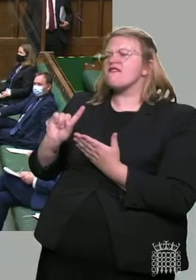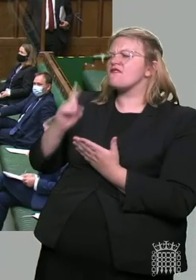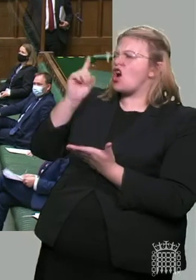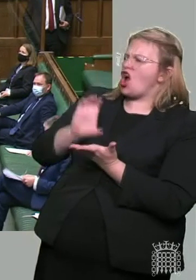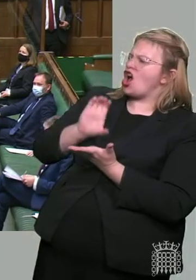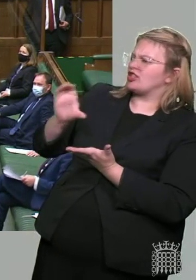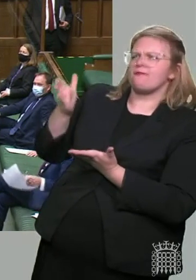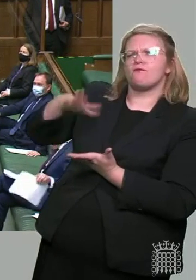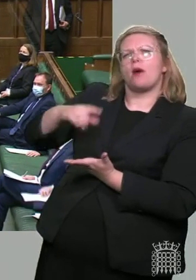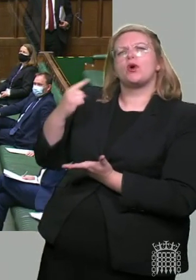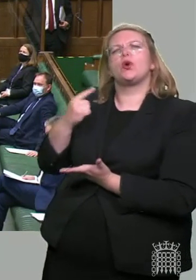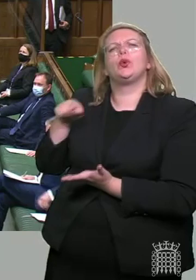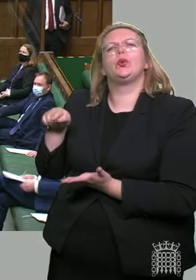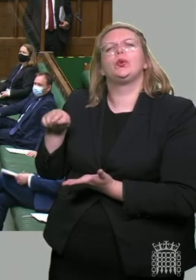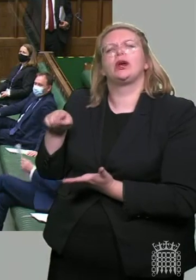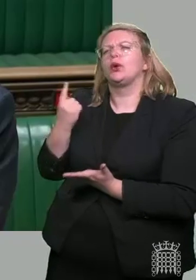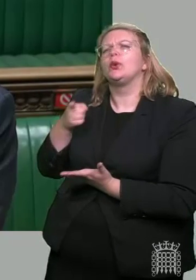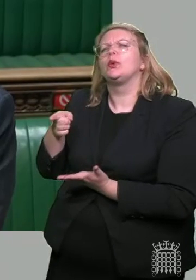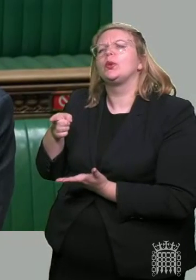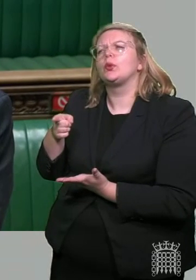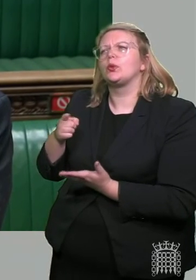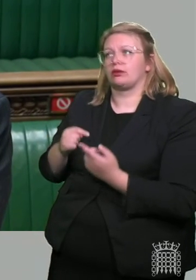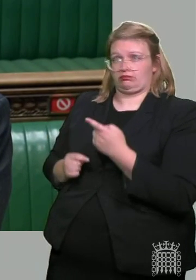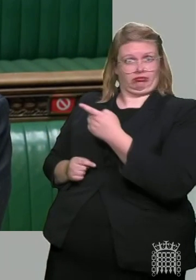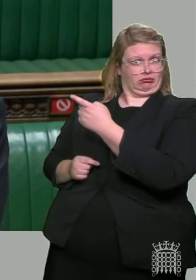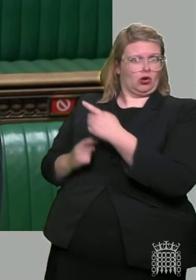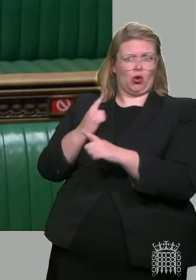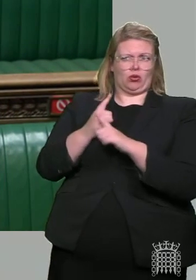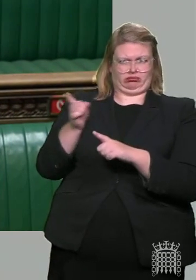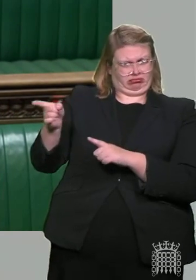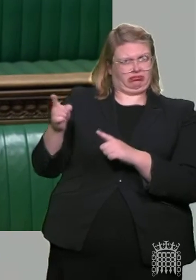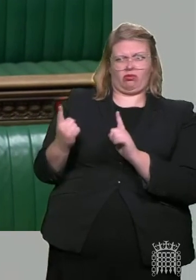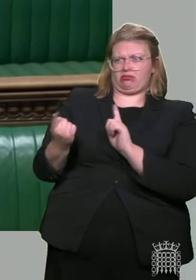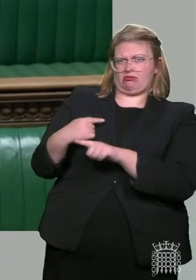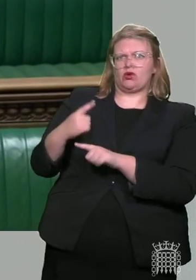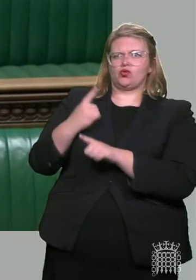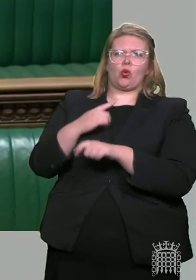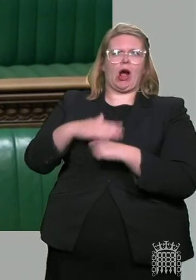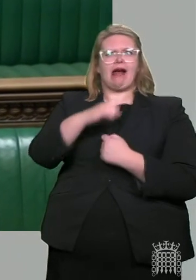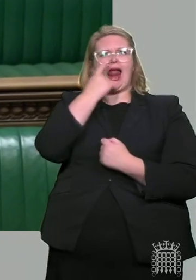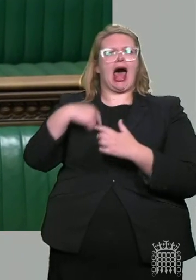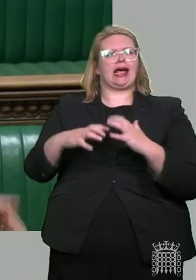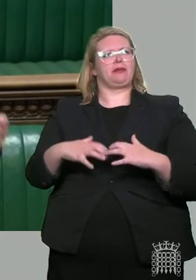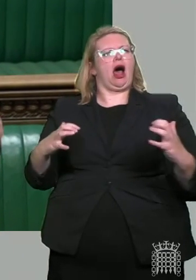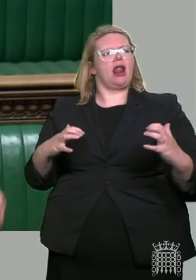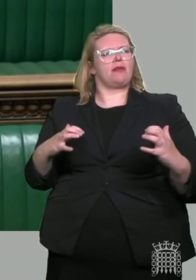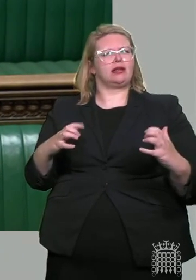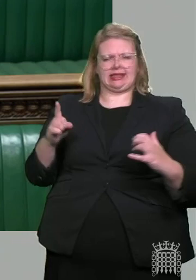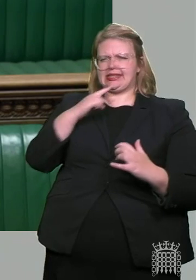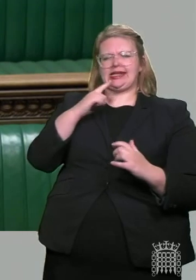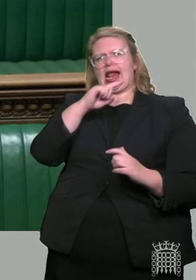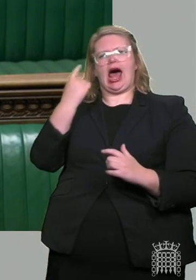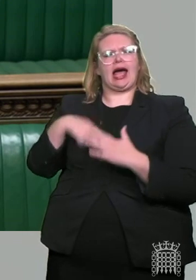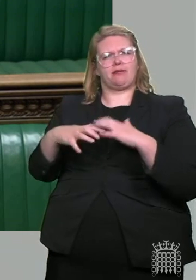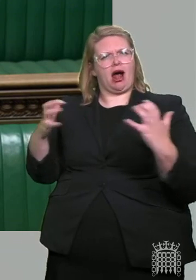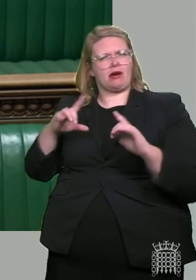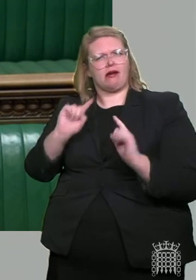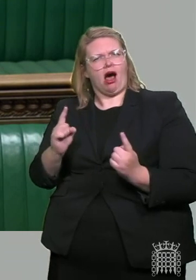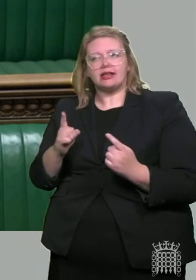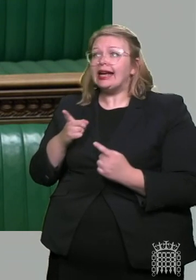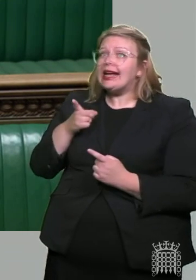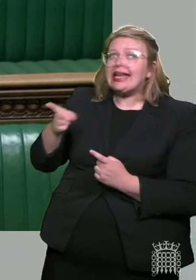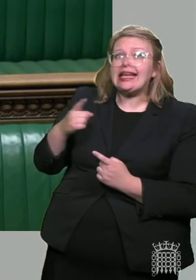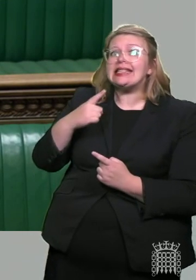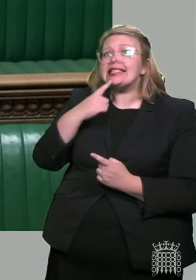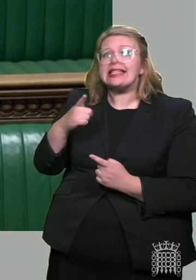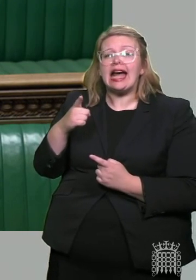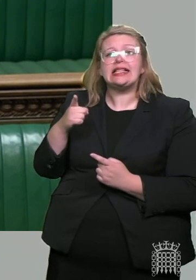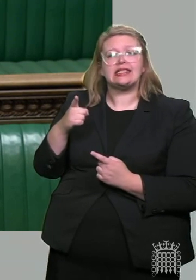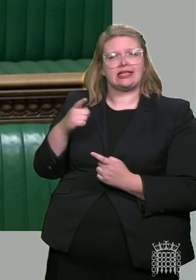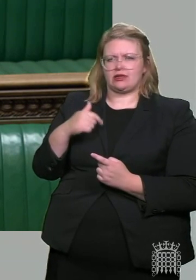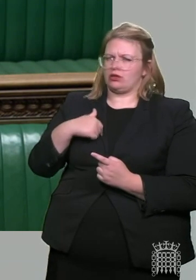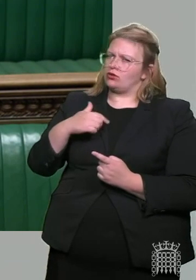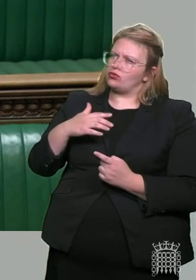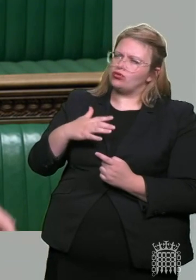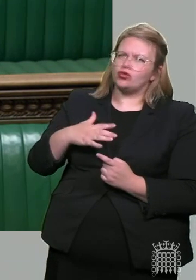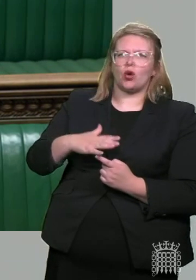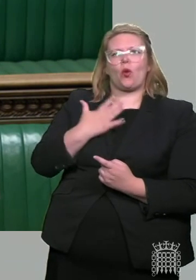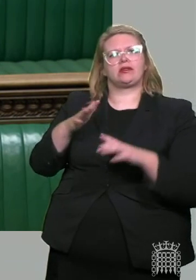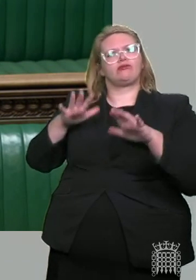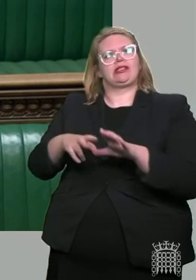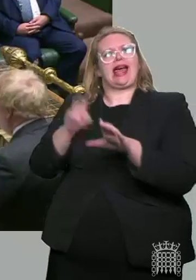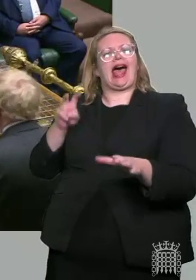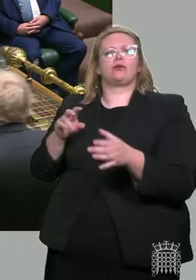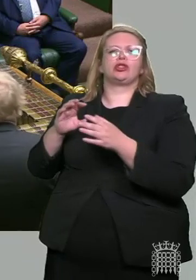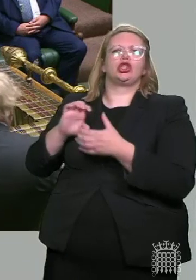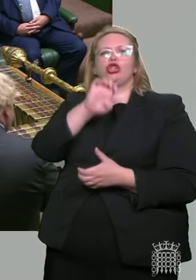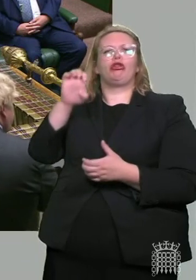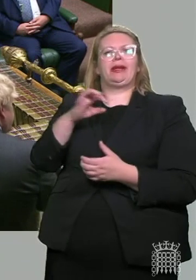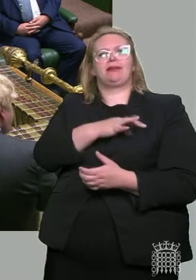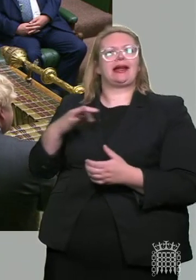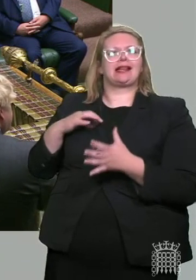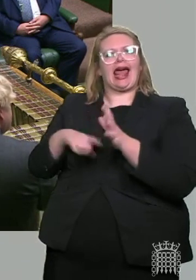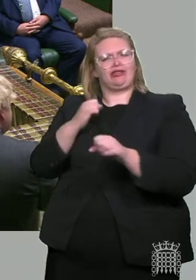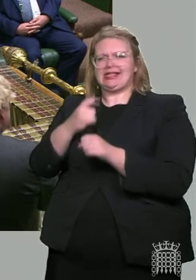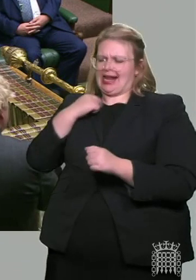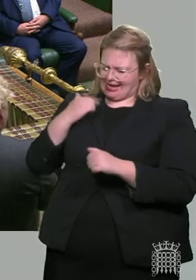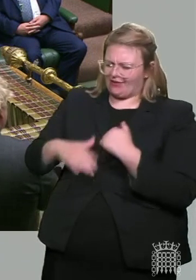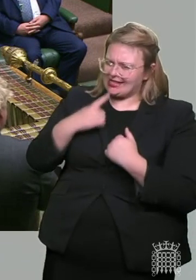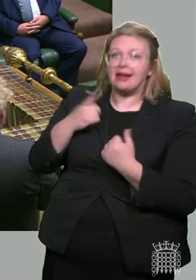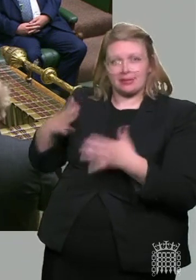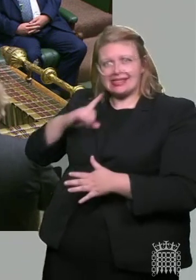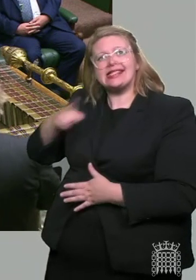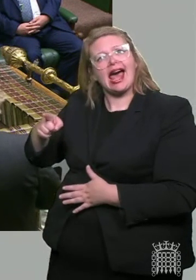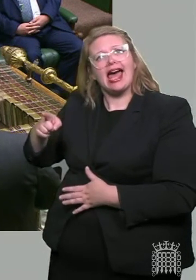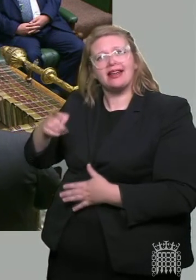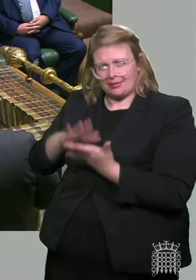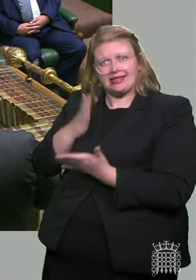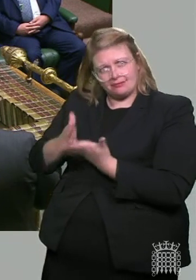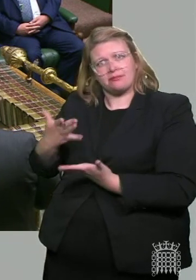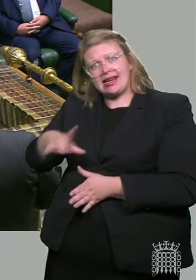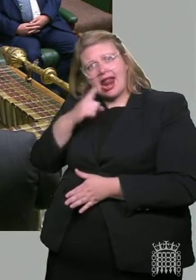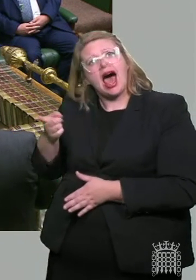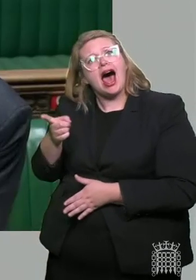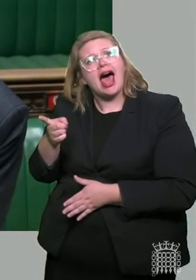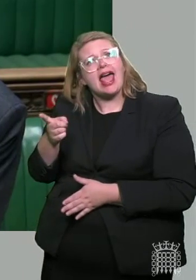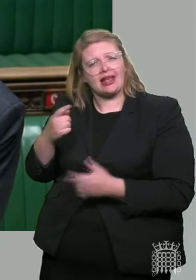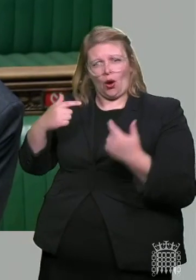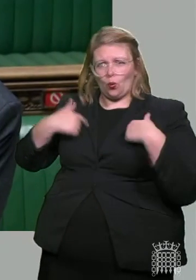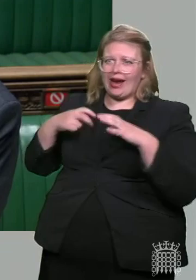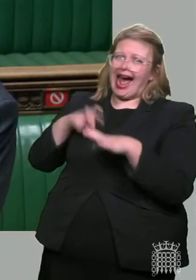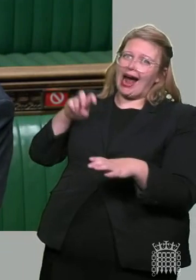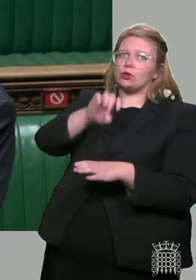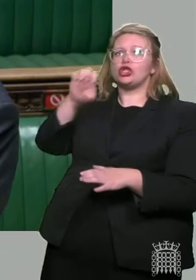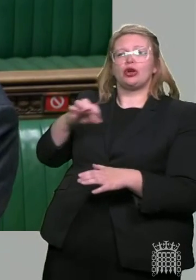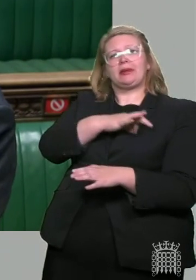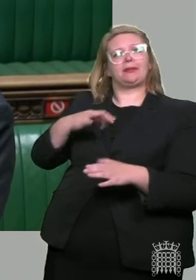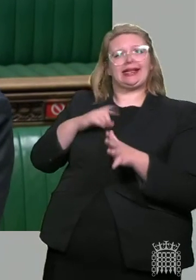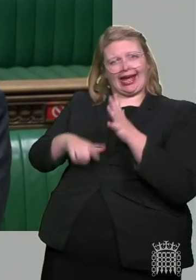When it comes to misleading Parliament, the right honourable and learned Gentleman may recollect that it was only a few weeks ago that he said that he did not oppose this country leaving the European Medicines Agency—a fact that he was then forced to retract—and that leaving the European Medicines Agency was absolutely invaluable for our vaccine roll-out.